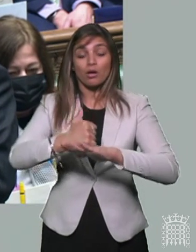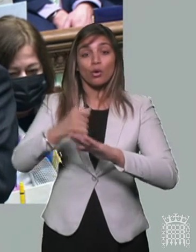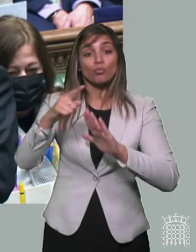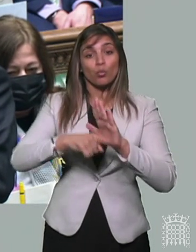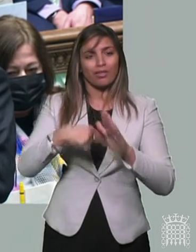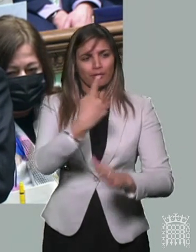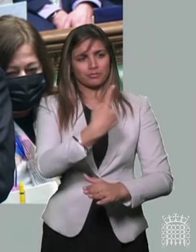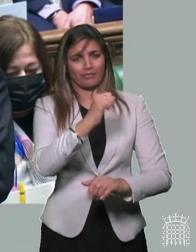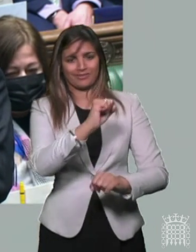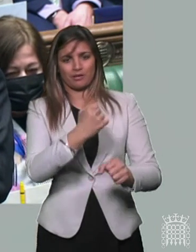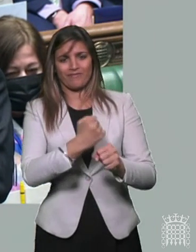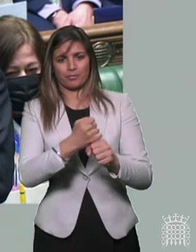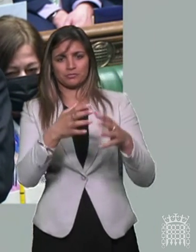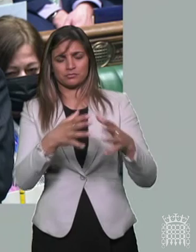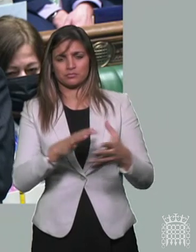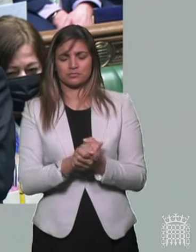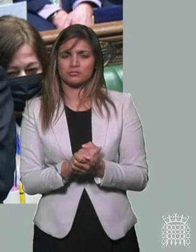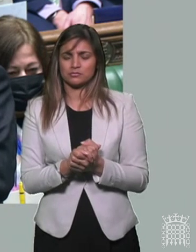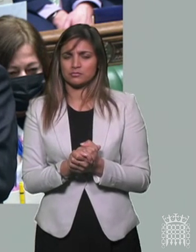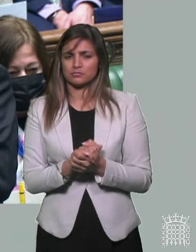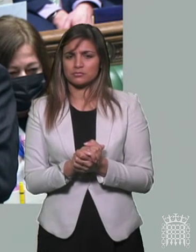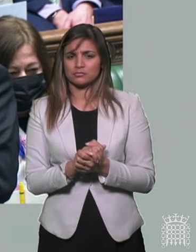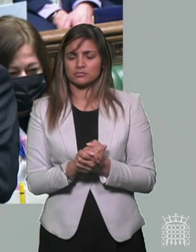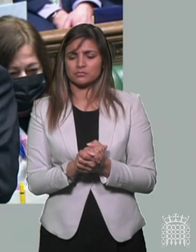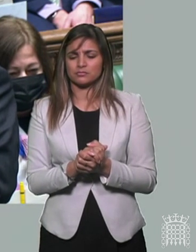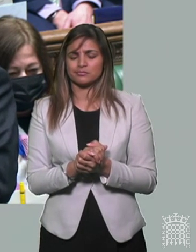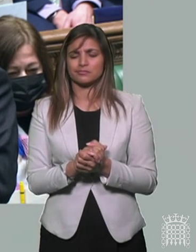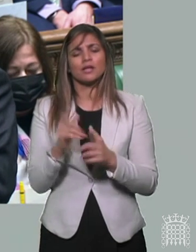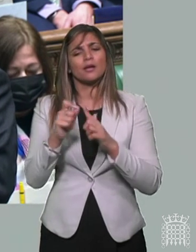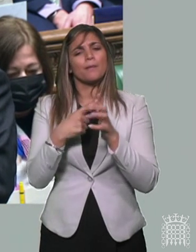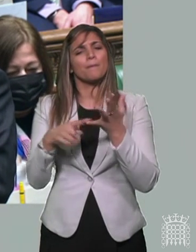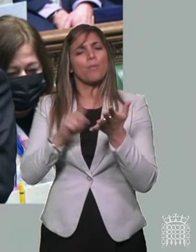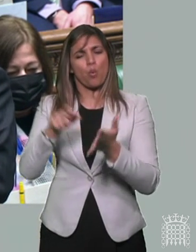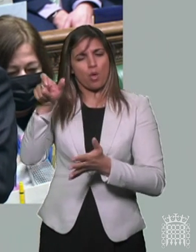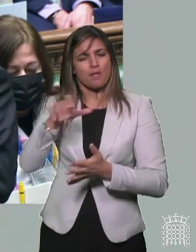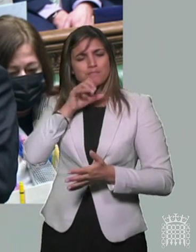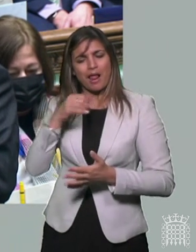A former member of Her Majesty’s armed forces, Paul, wrote to me this morning.